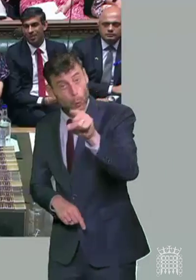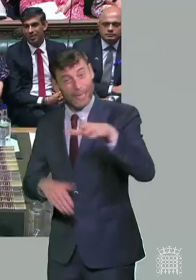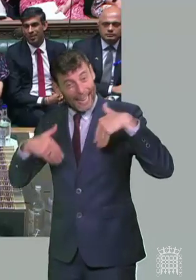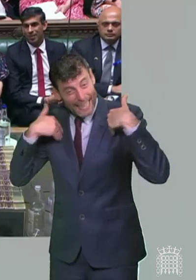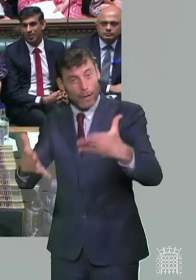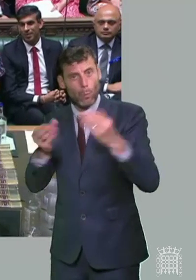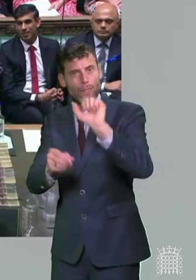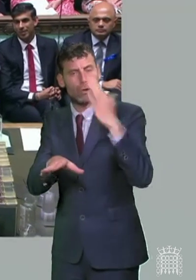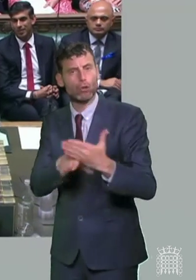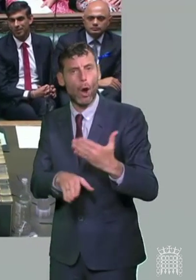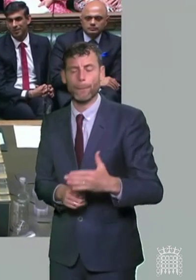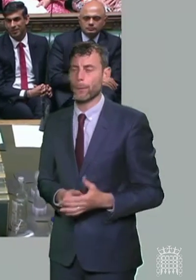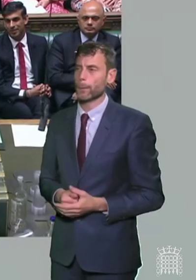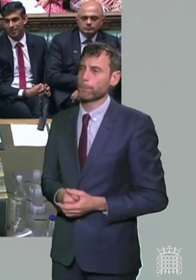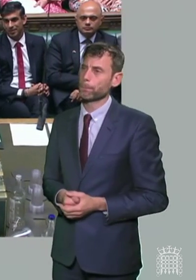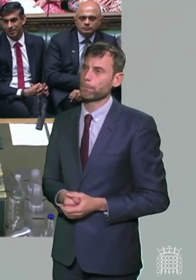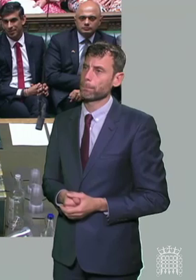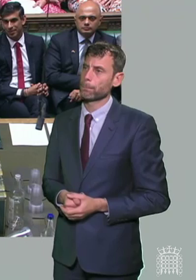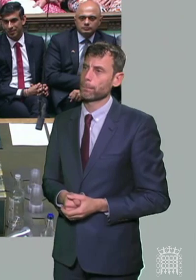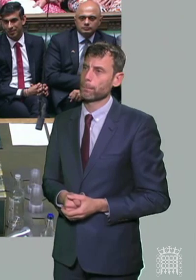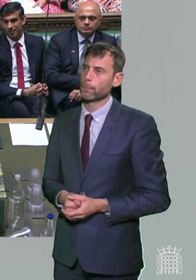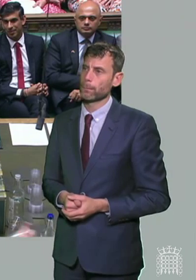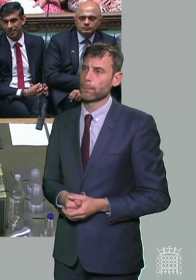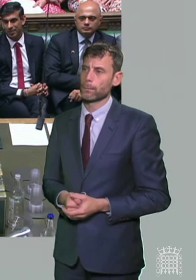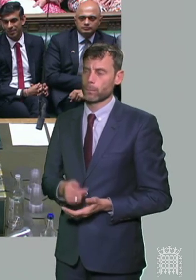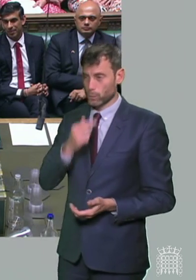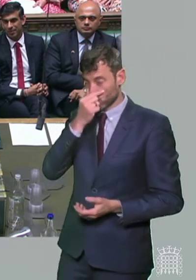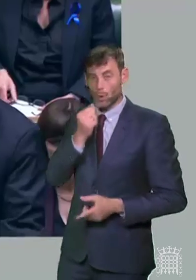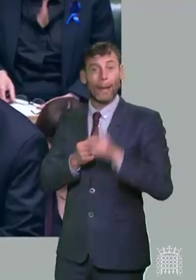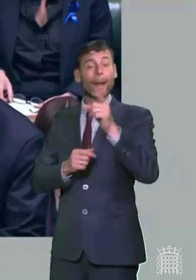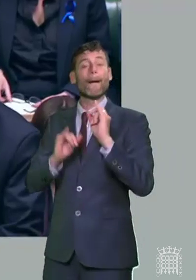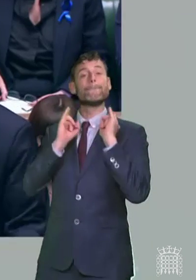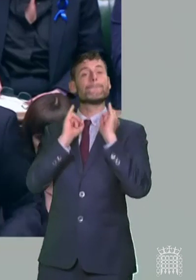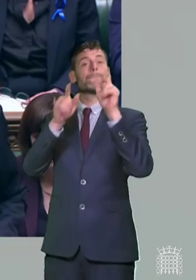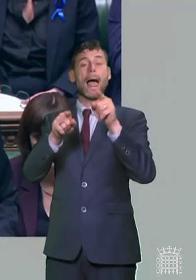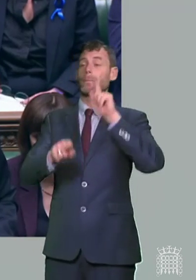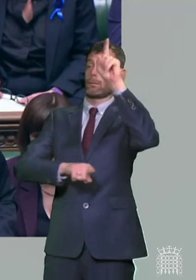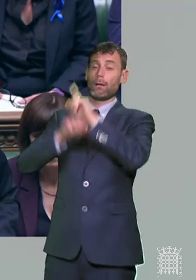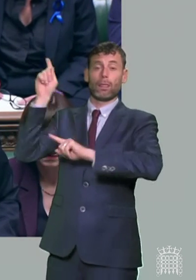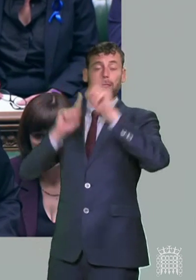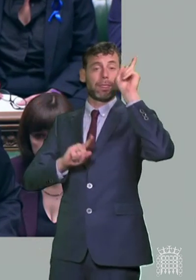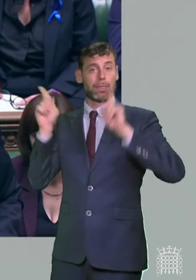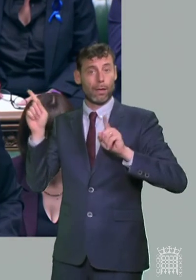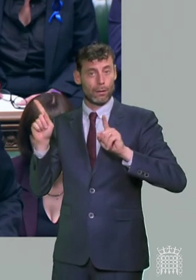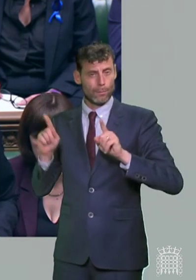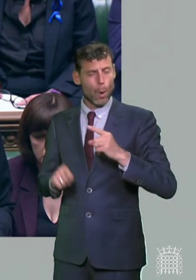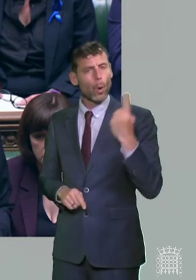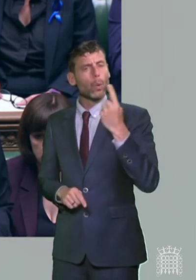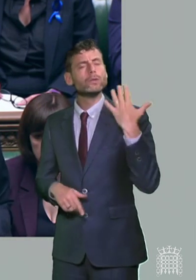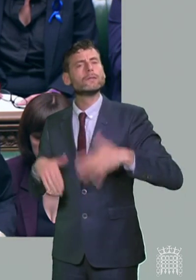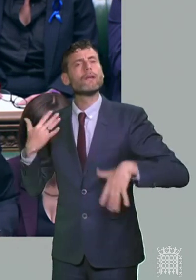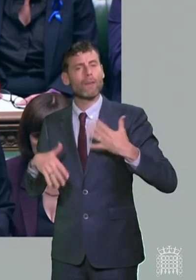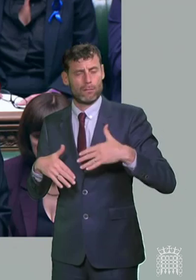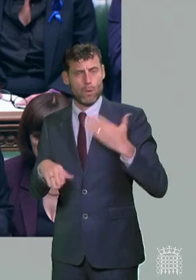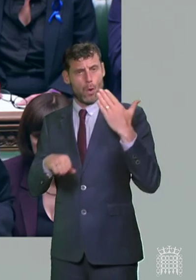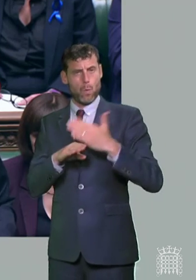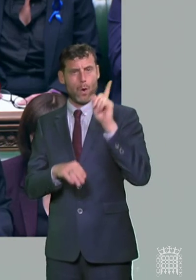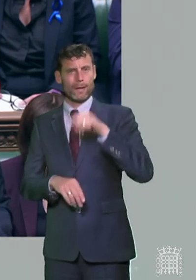While he blames everyone and anyone, working people are paying the price.